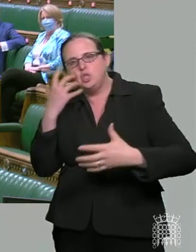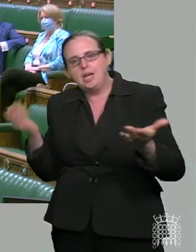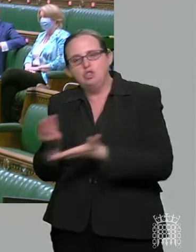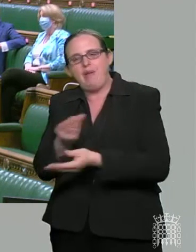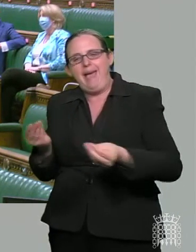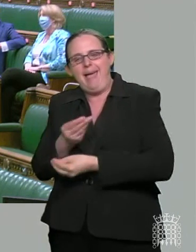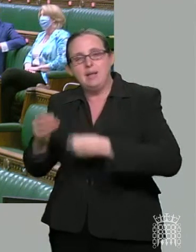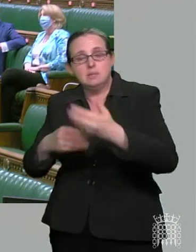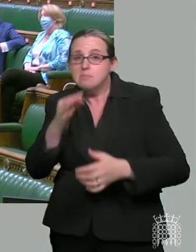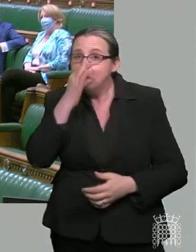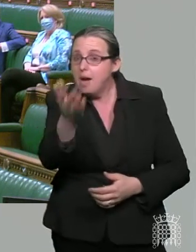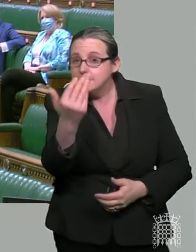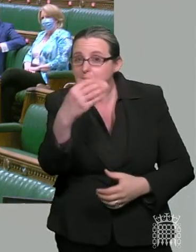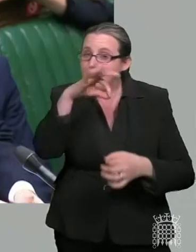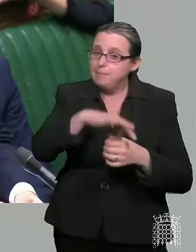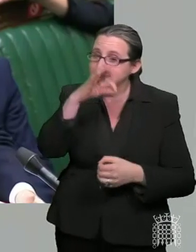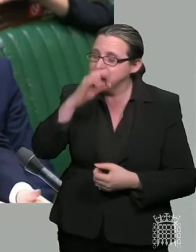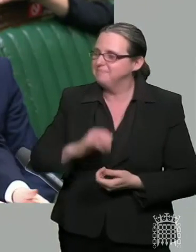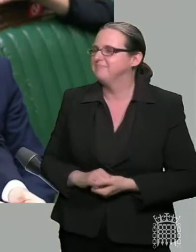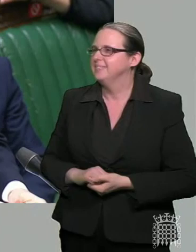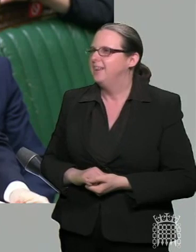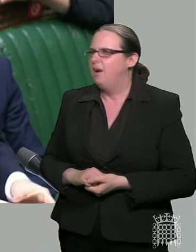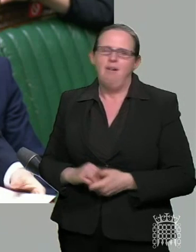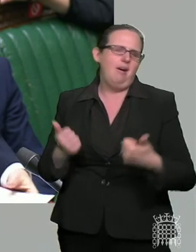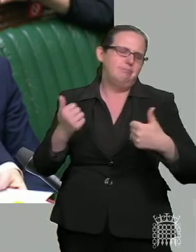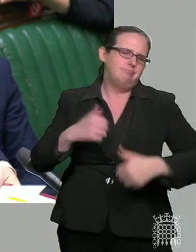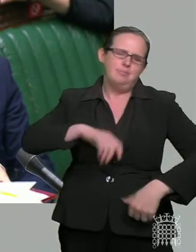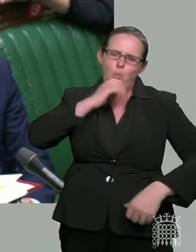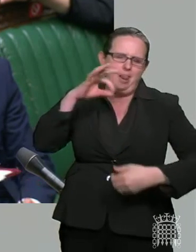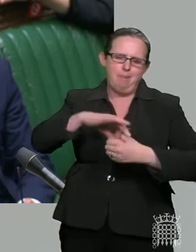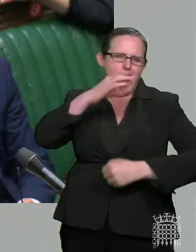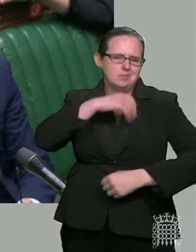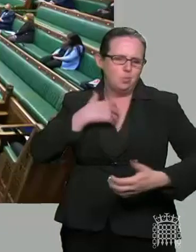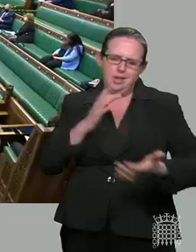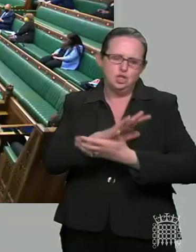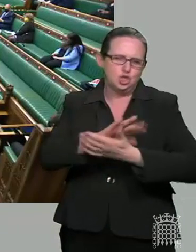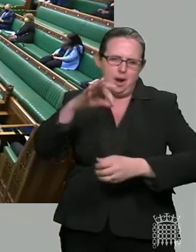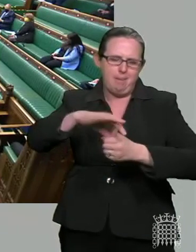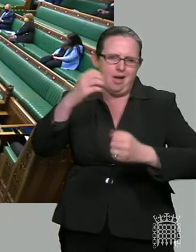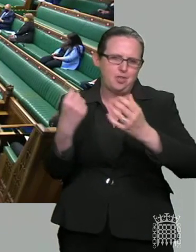I think that such a gesture would be the cherry on the cake of the free trade deal that we have already done.